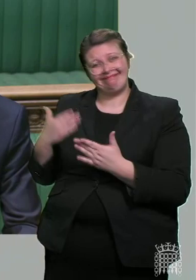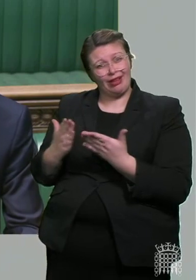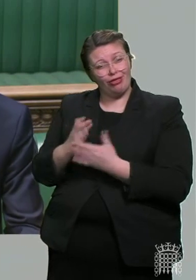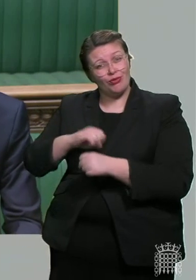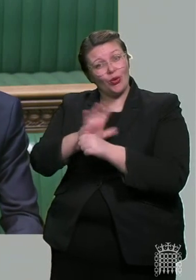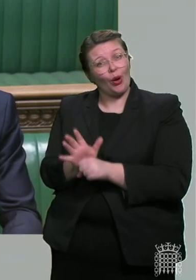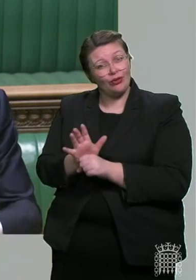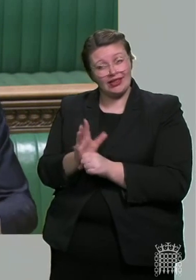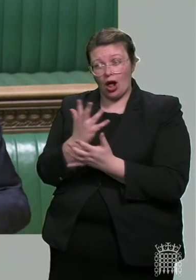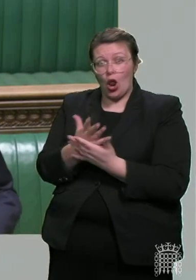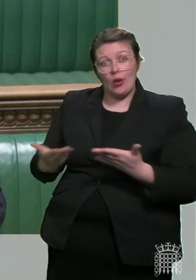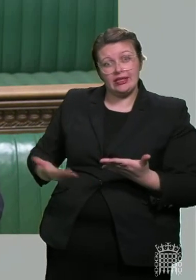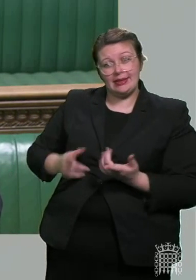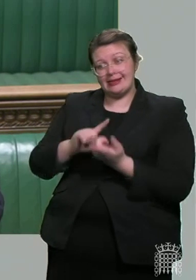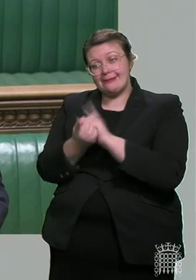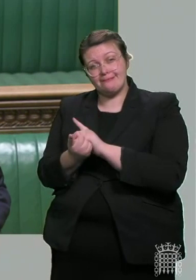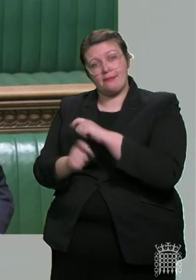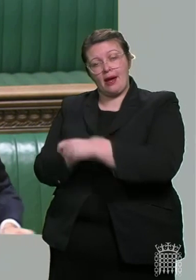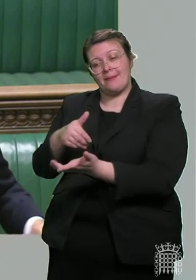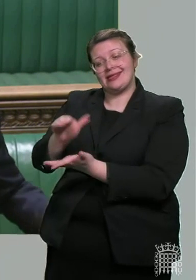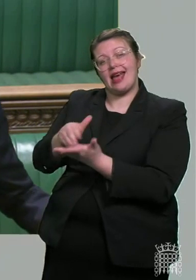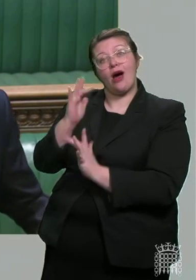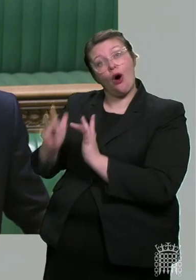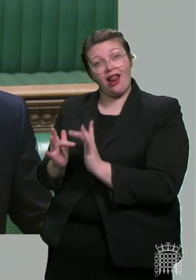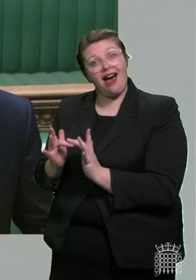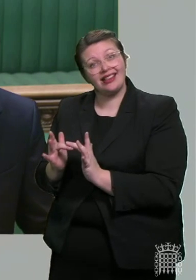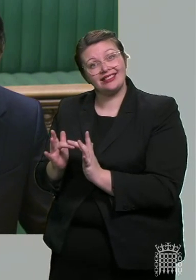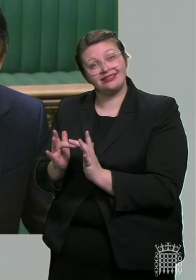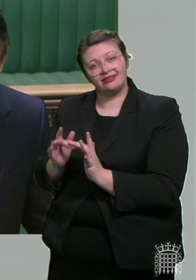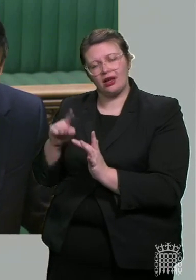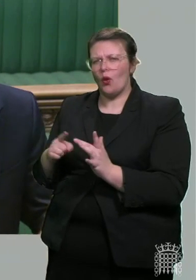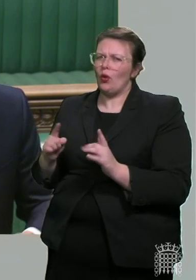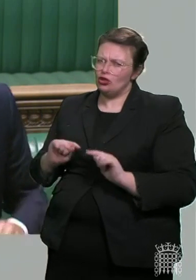This has been a challenge, but we want to turn it into an opportunity.